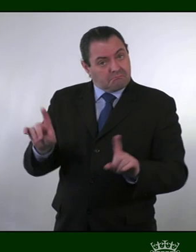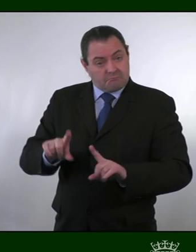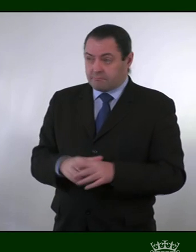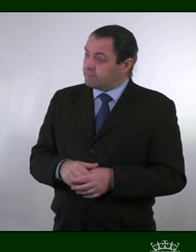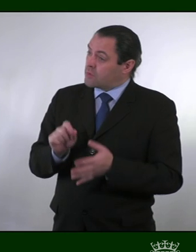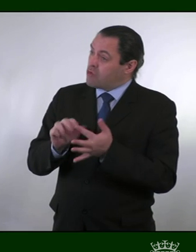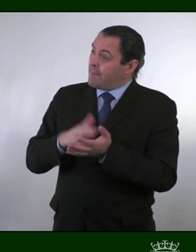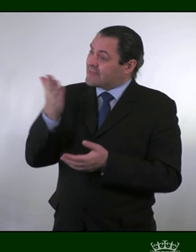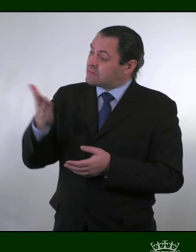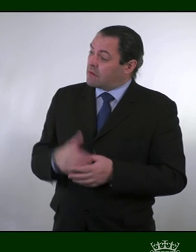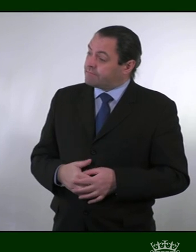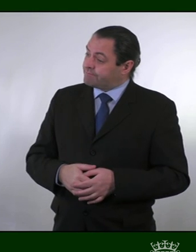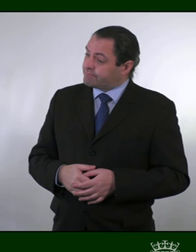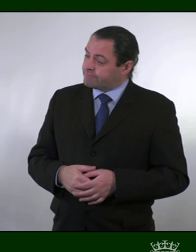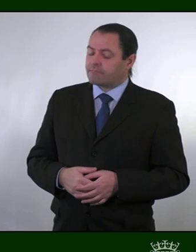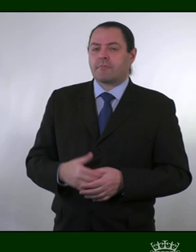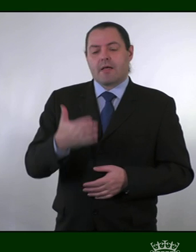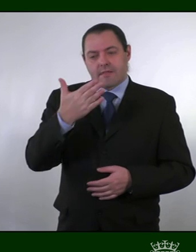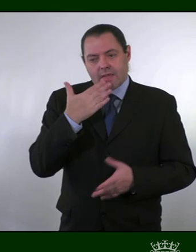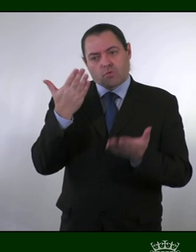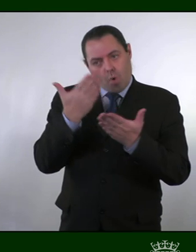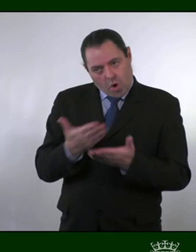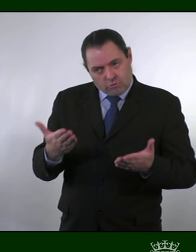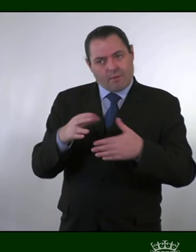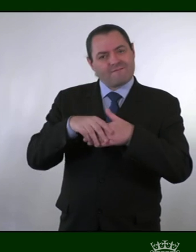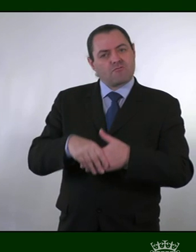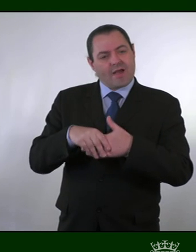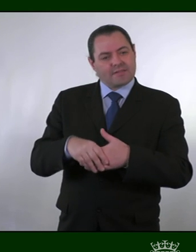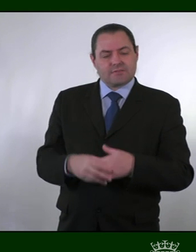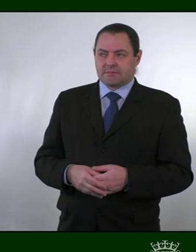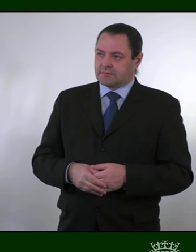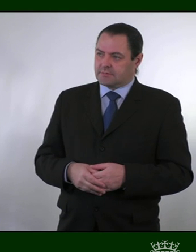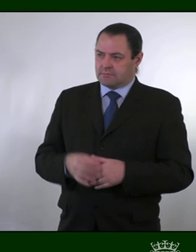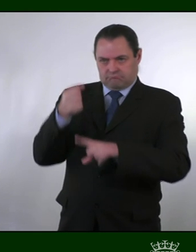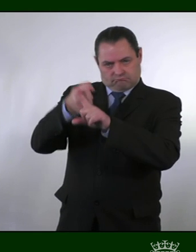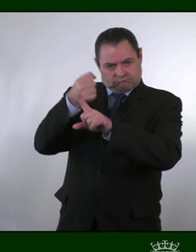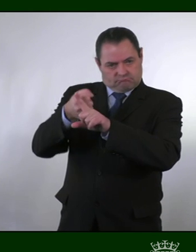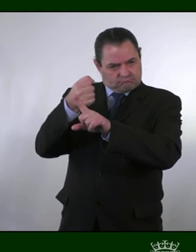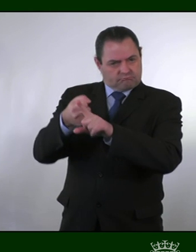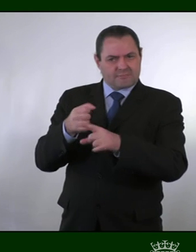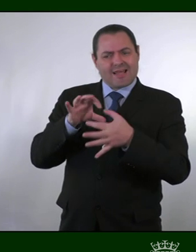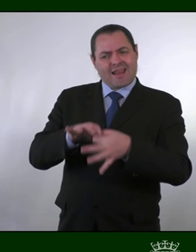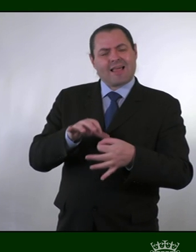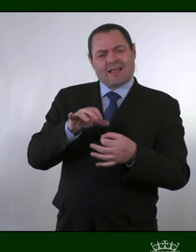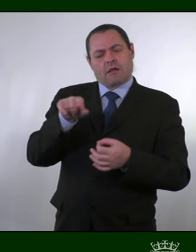I am grateful to my hon. Friend for what he is doing to campaign for Grantham and Stamford and for Lincolnshire.